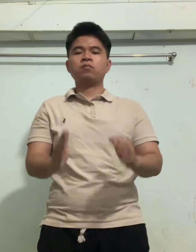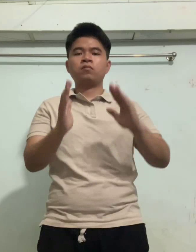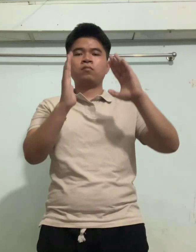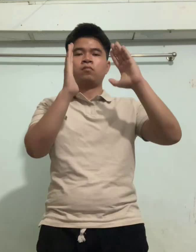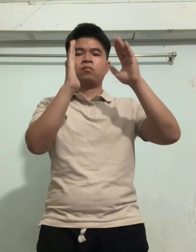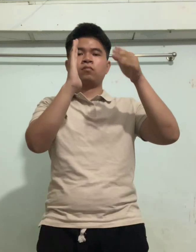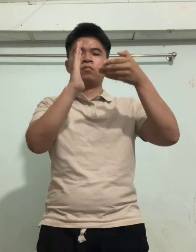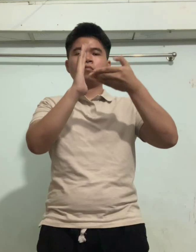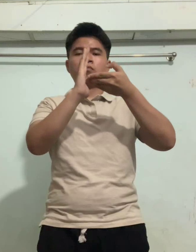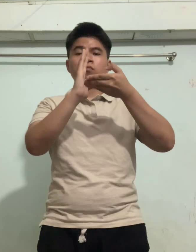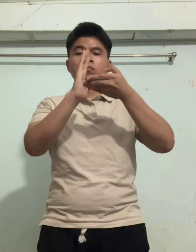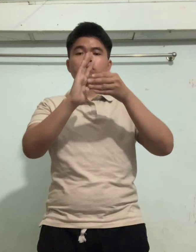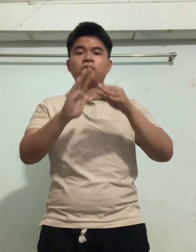gioi thieu